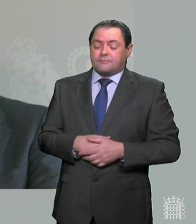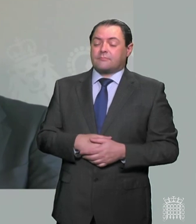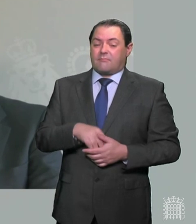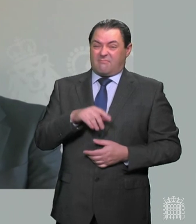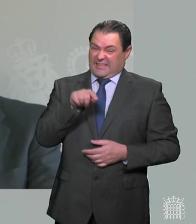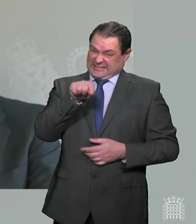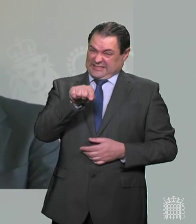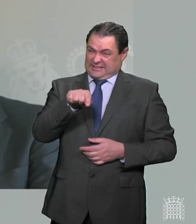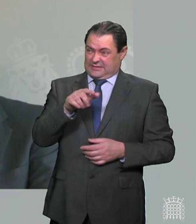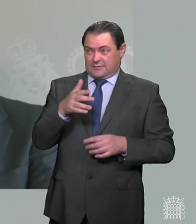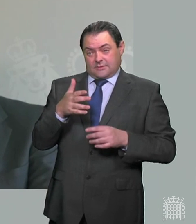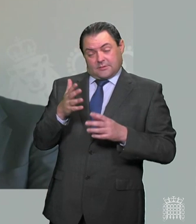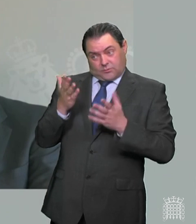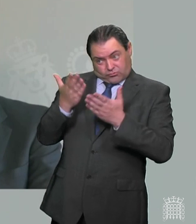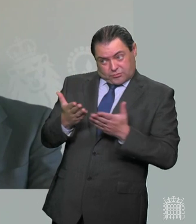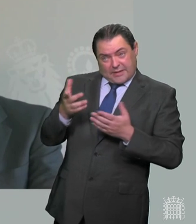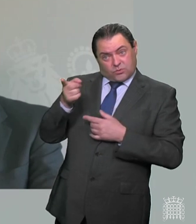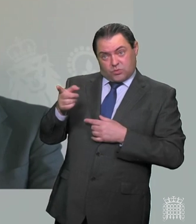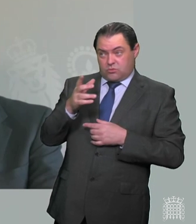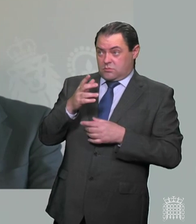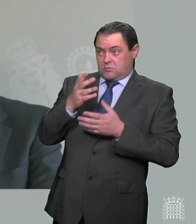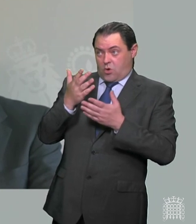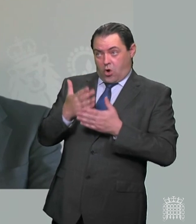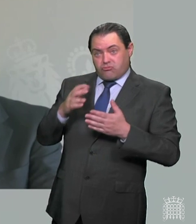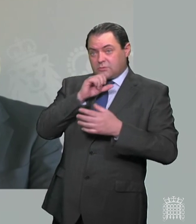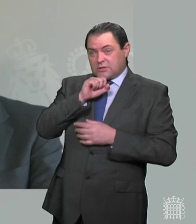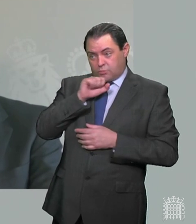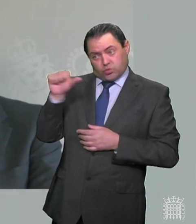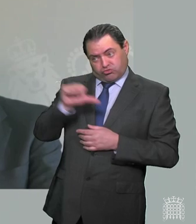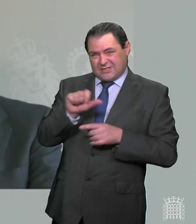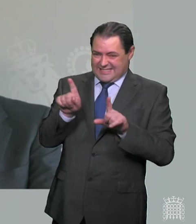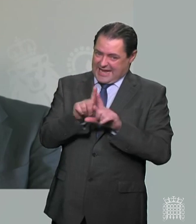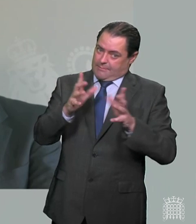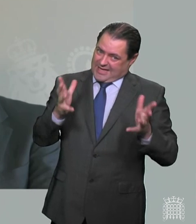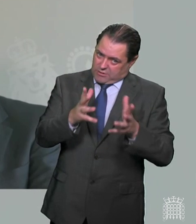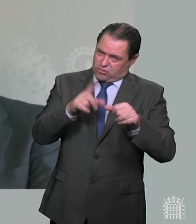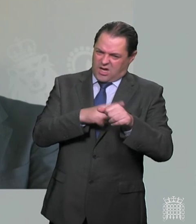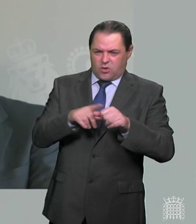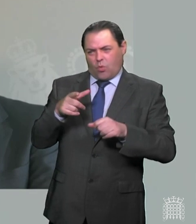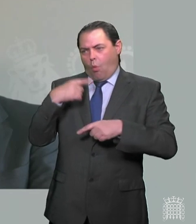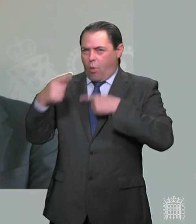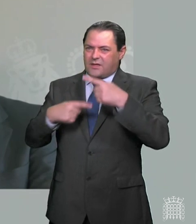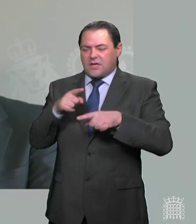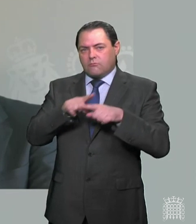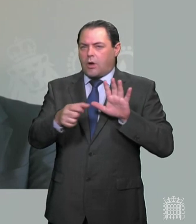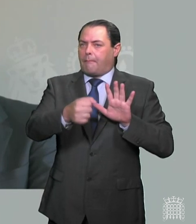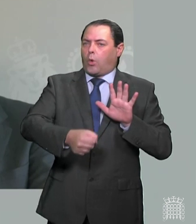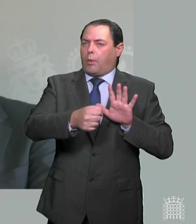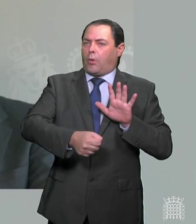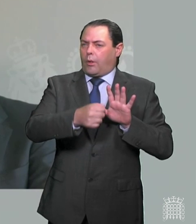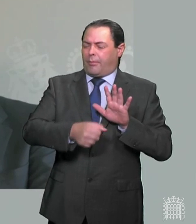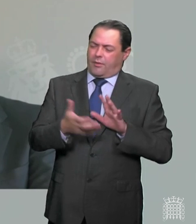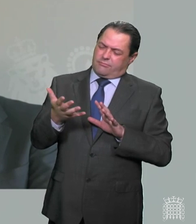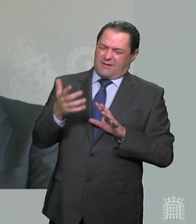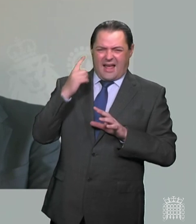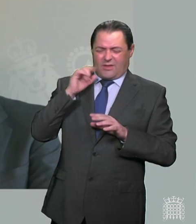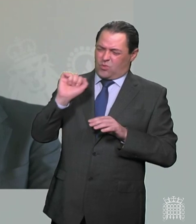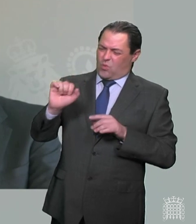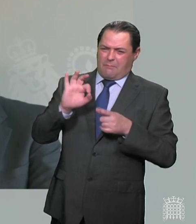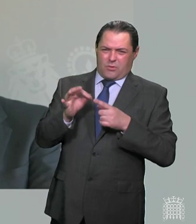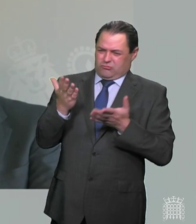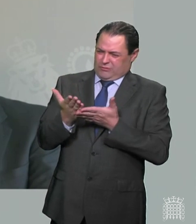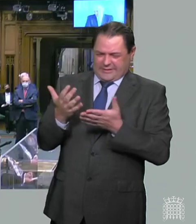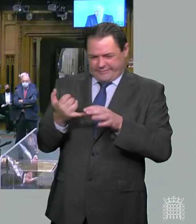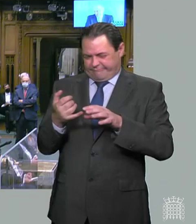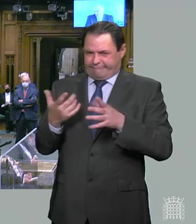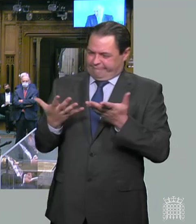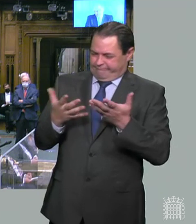That is what, with great respect to the right honourable and learned Gentleman, he should be doing, rather than trying endlessly to score what I think are vacuous political points.